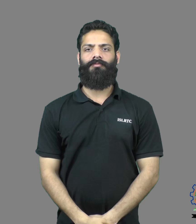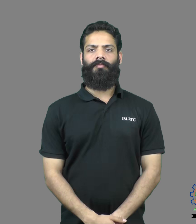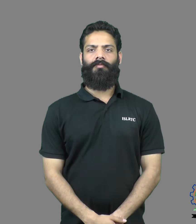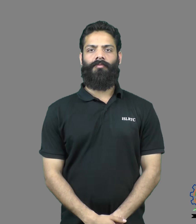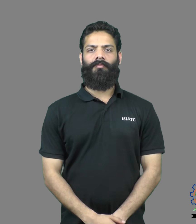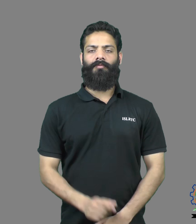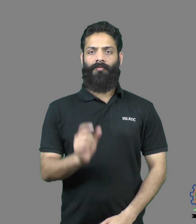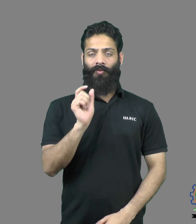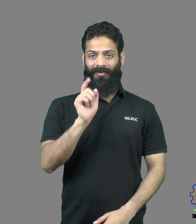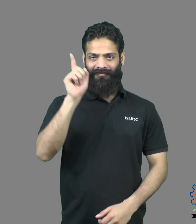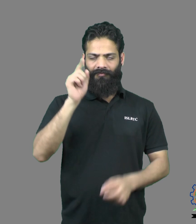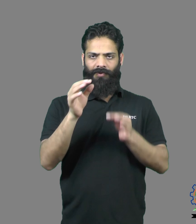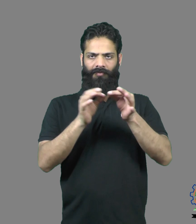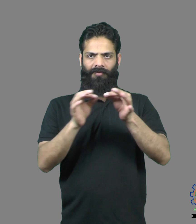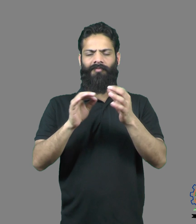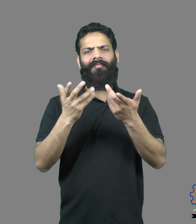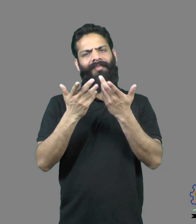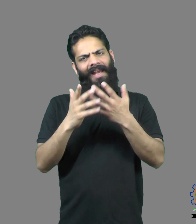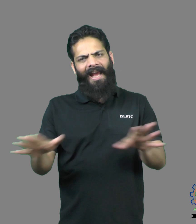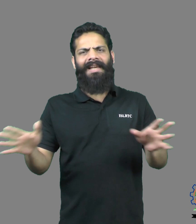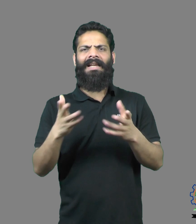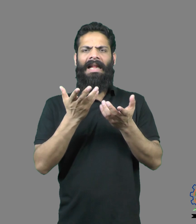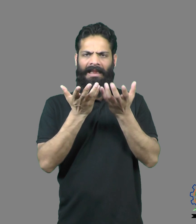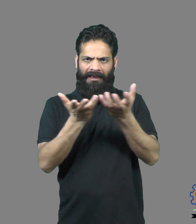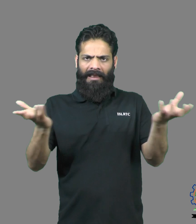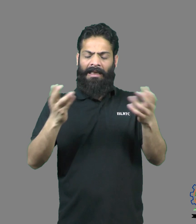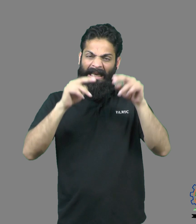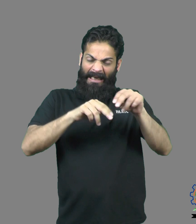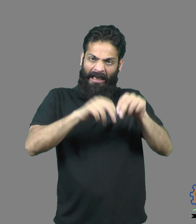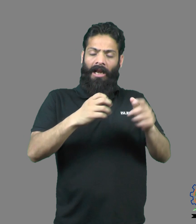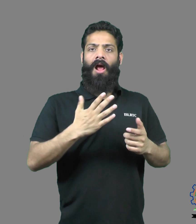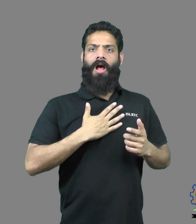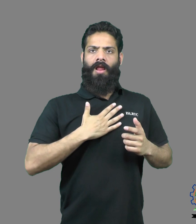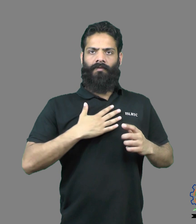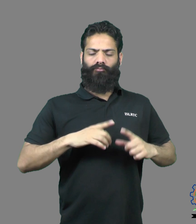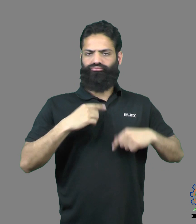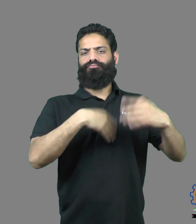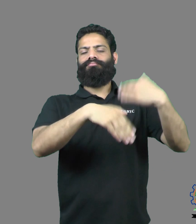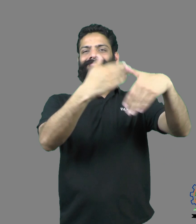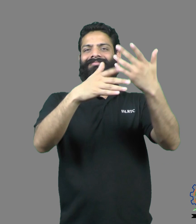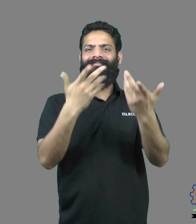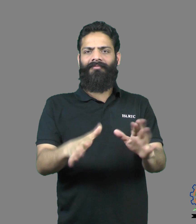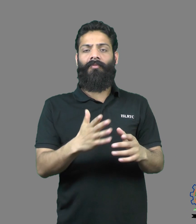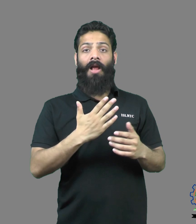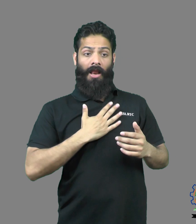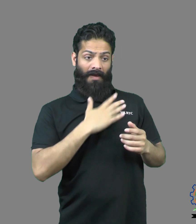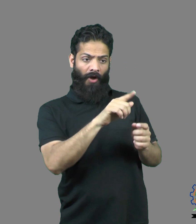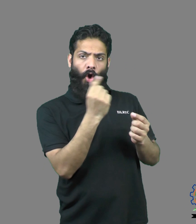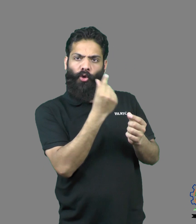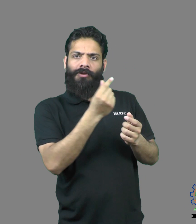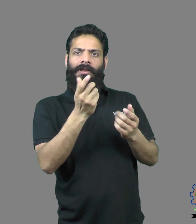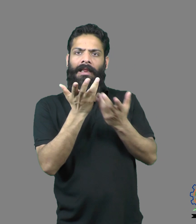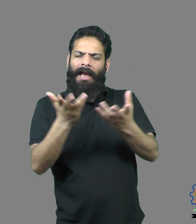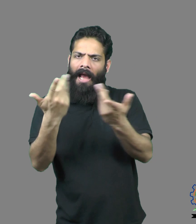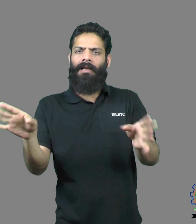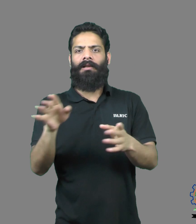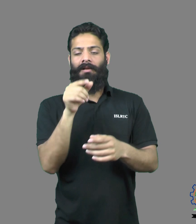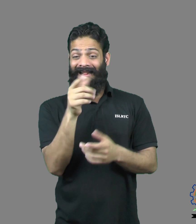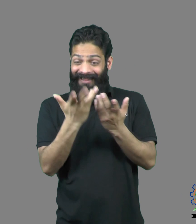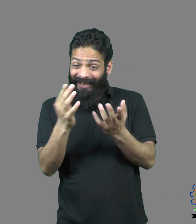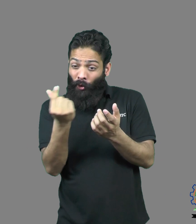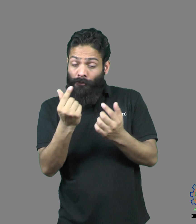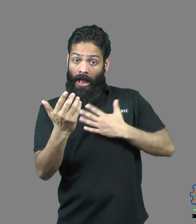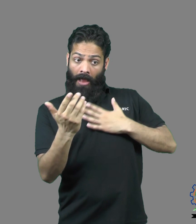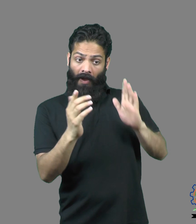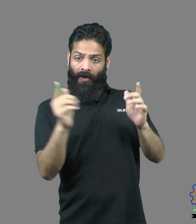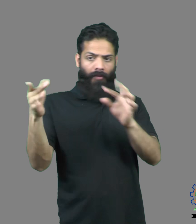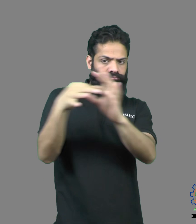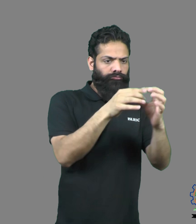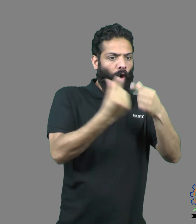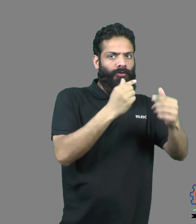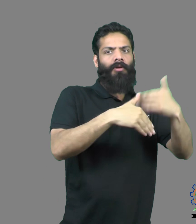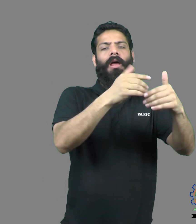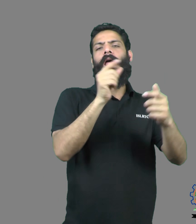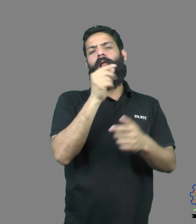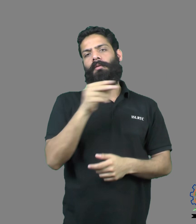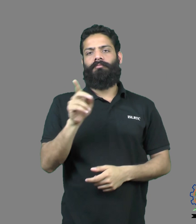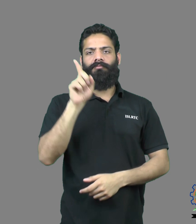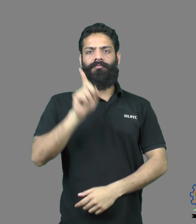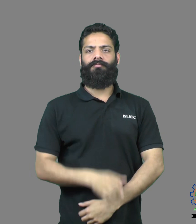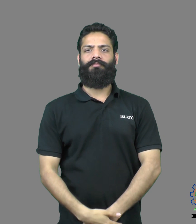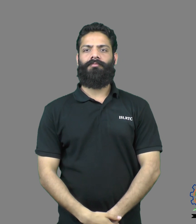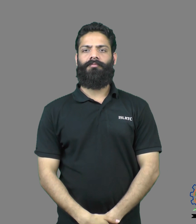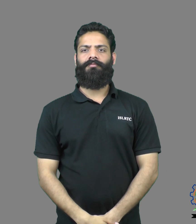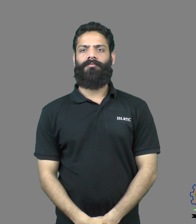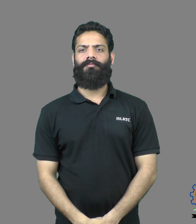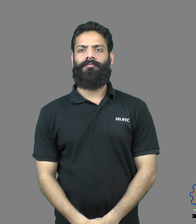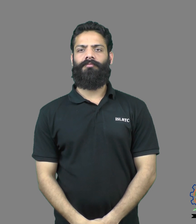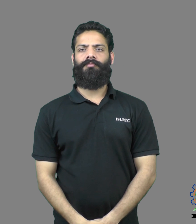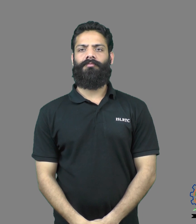Bioelement